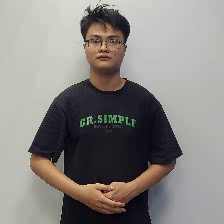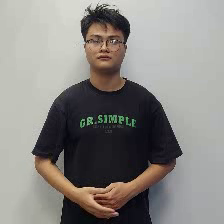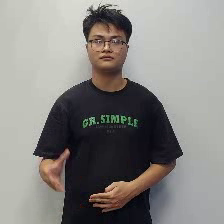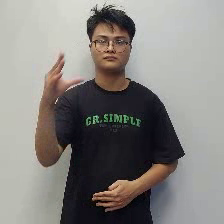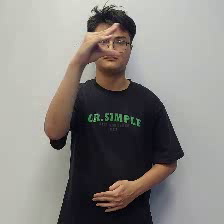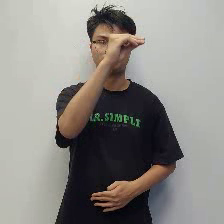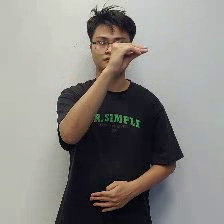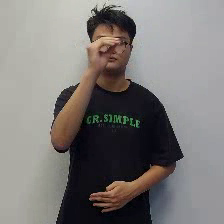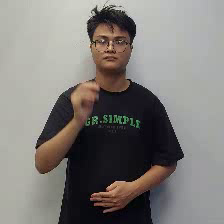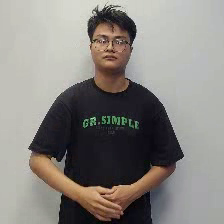Tối